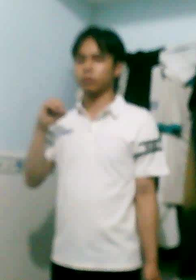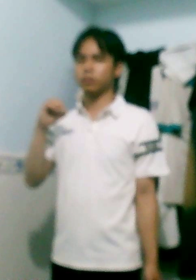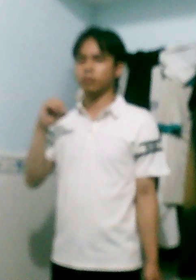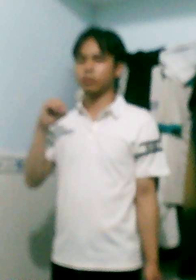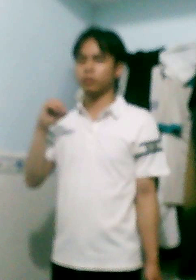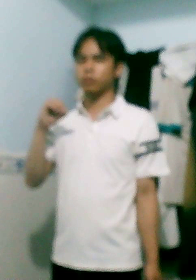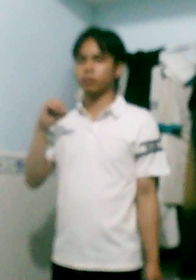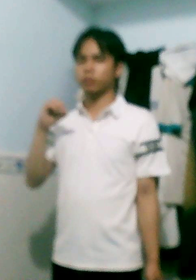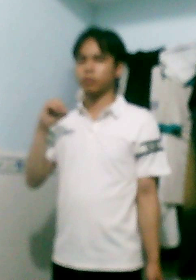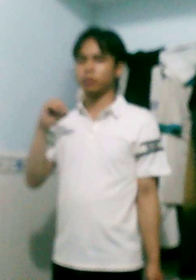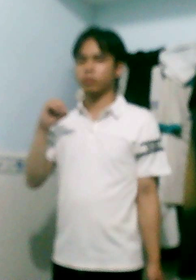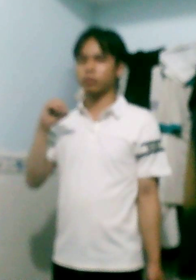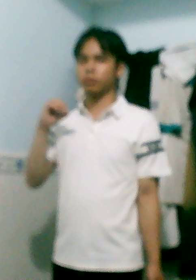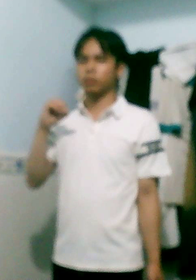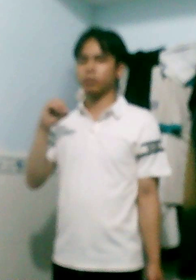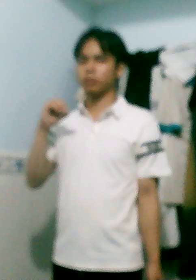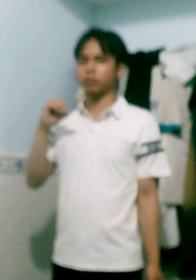o